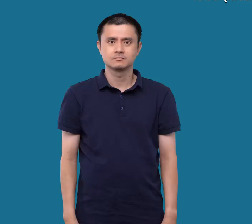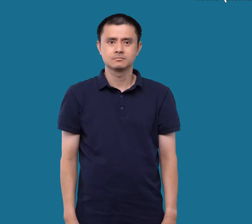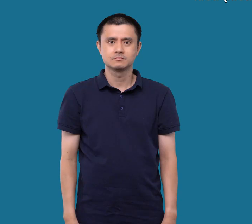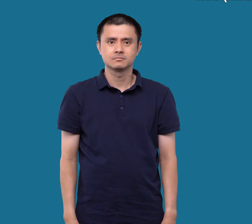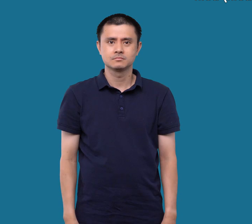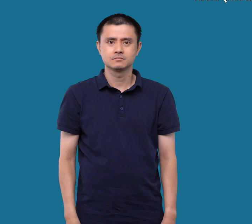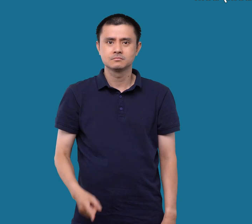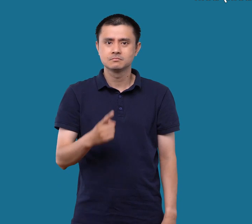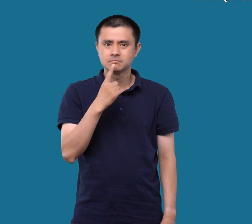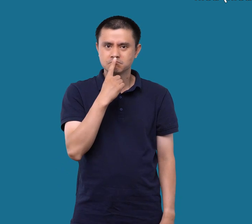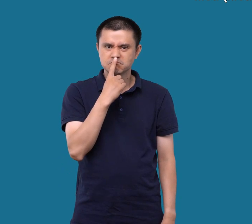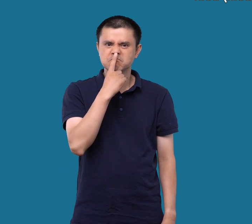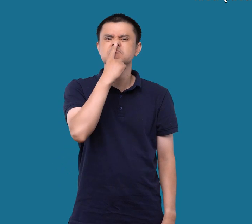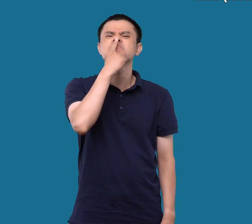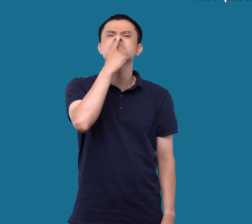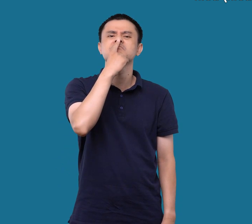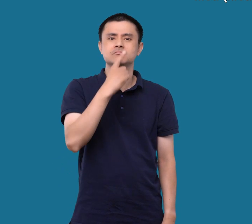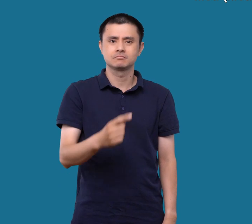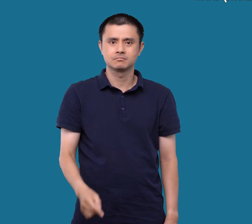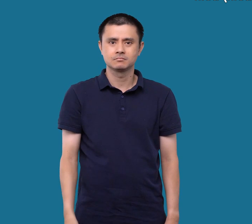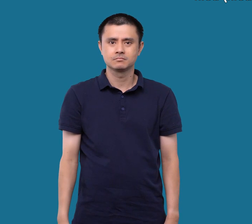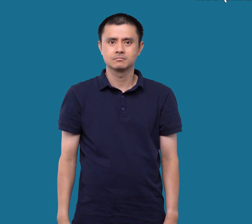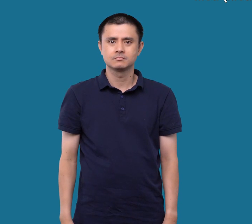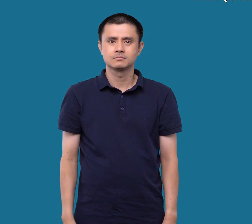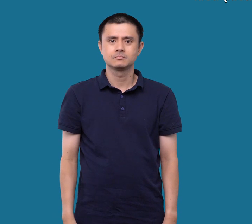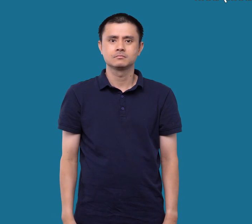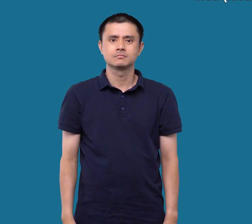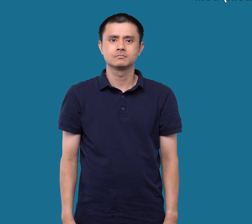kiêu (kiêu căng, kiêu xa)